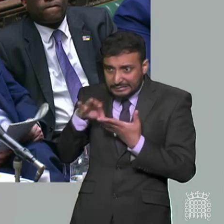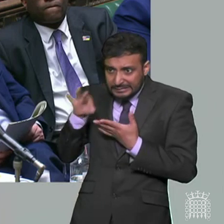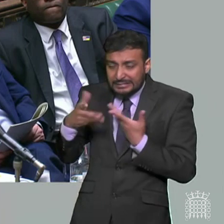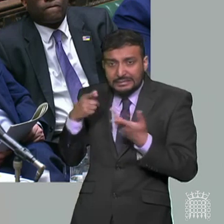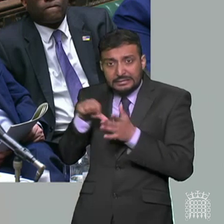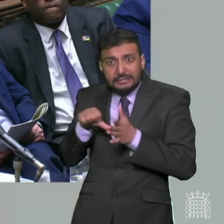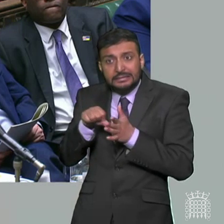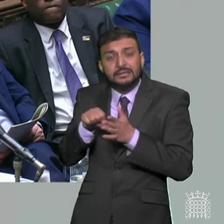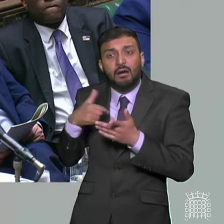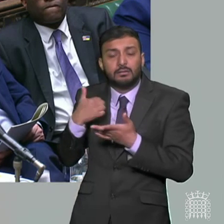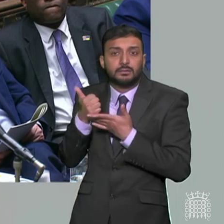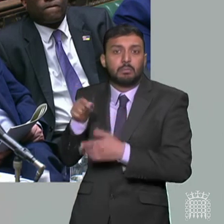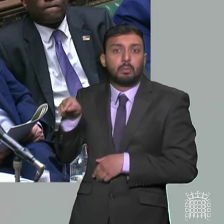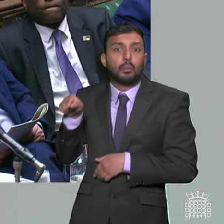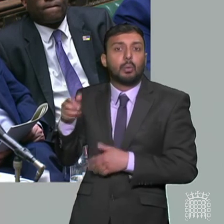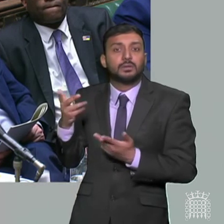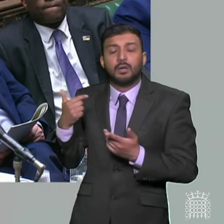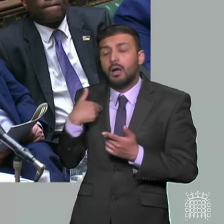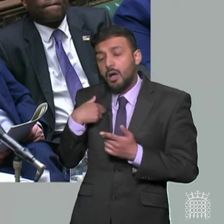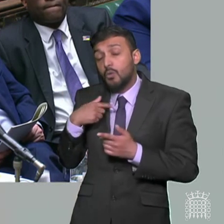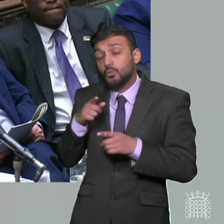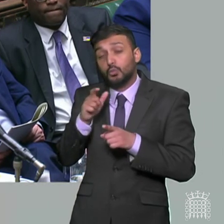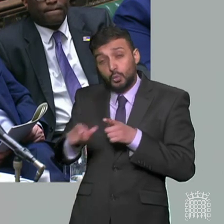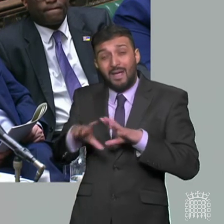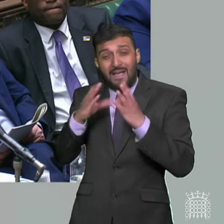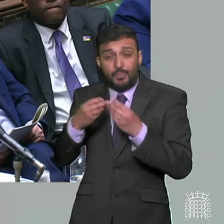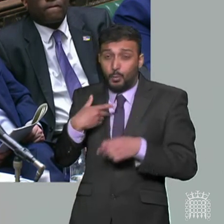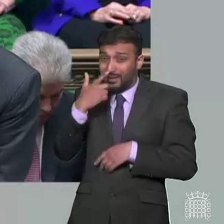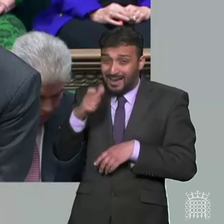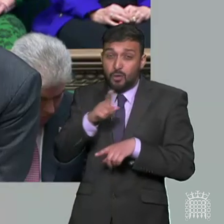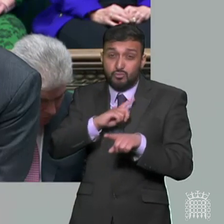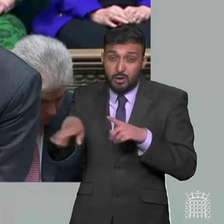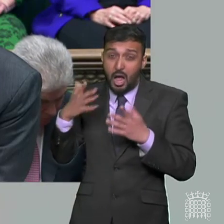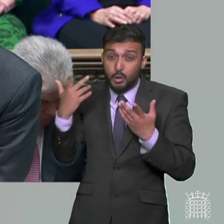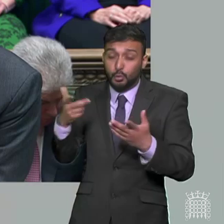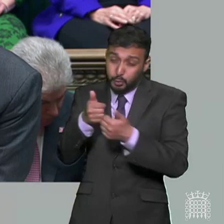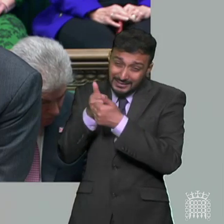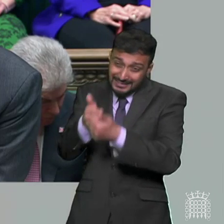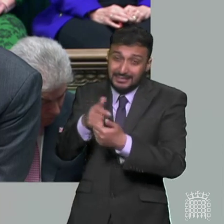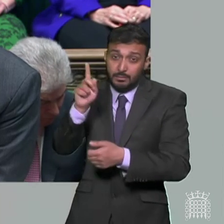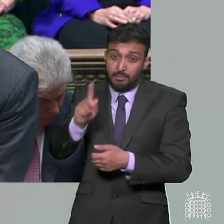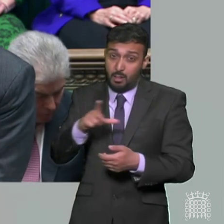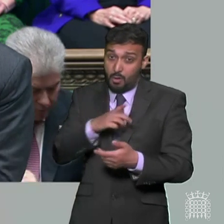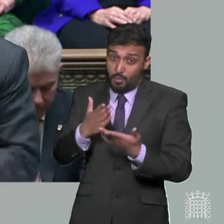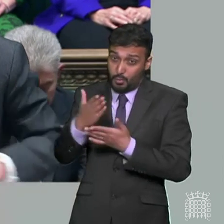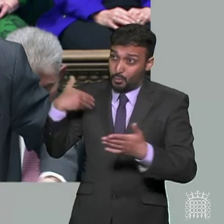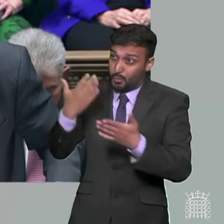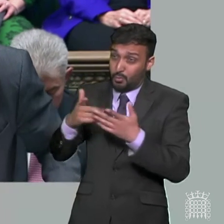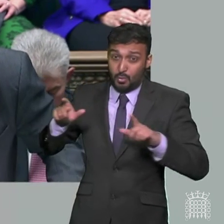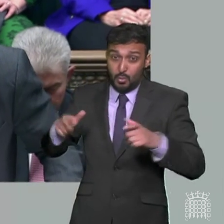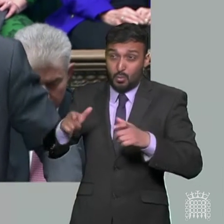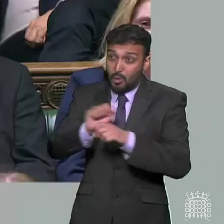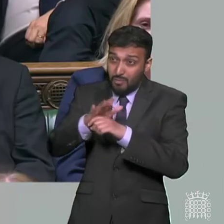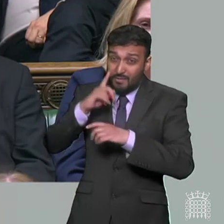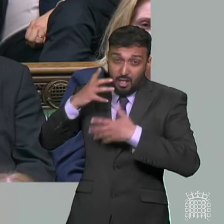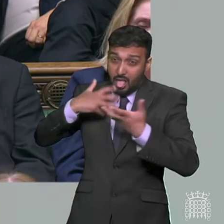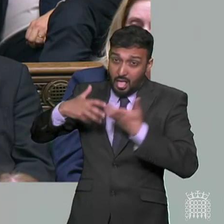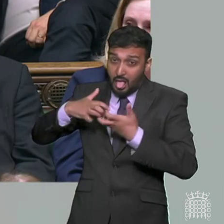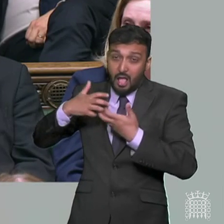We will do everything we can to shield the people of this country as we get through the aftershocks of covid and deal with a global inflation problem.